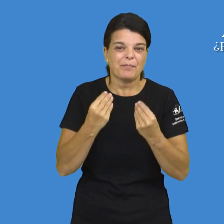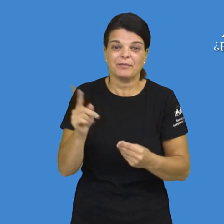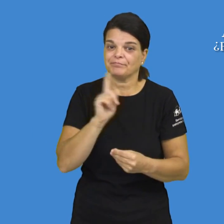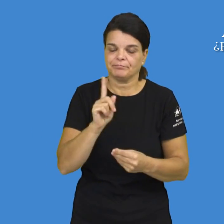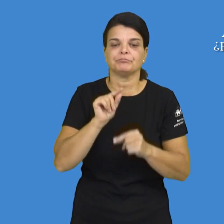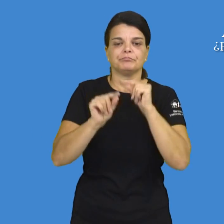no